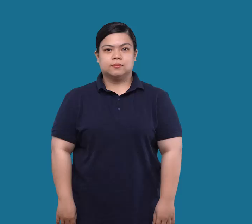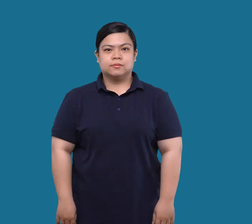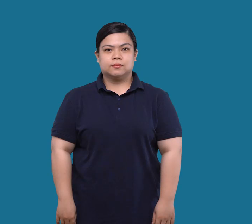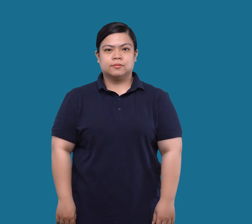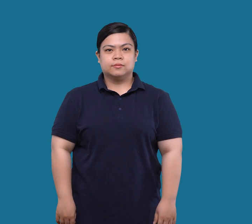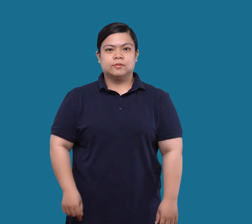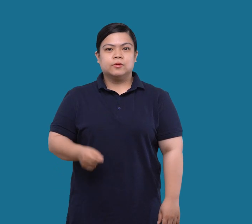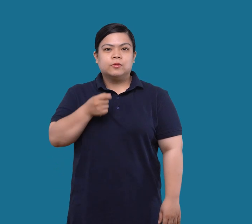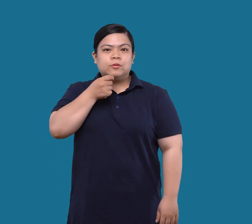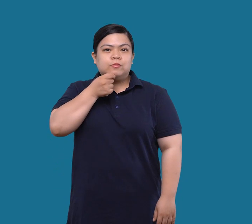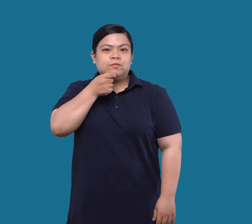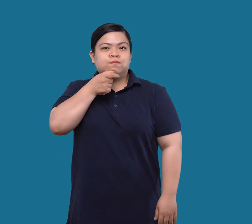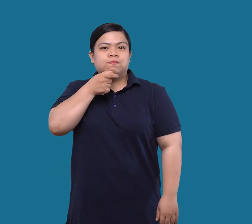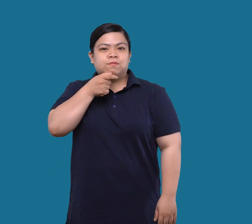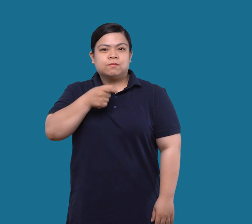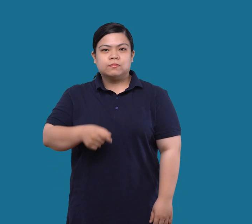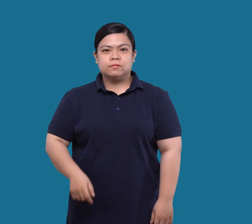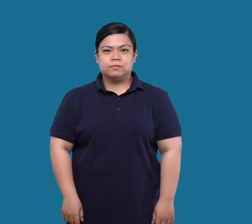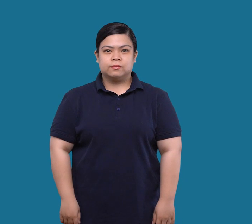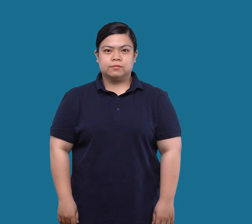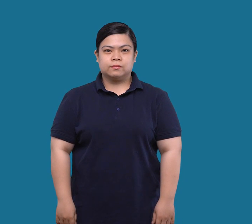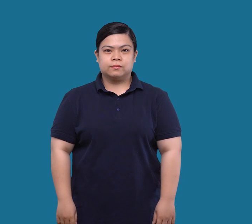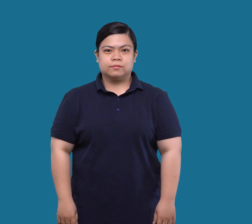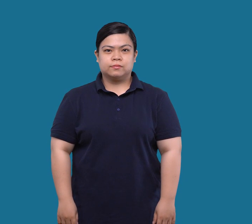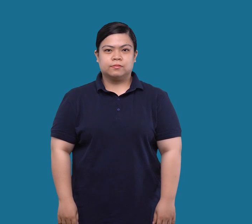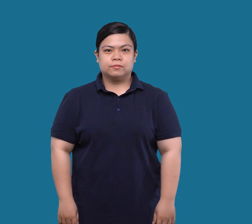mọc râu